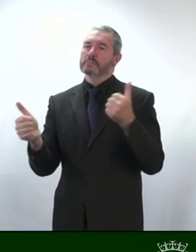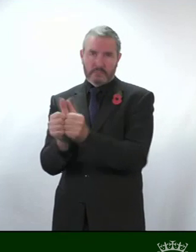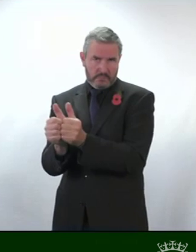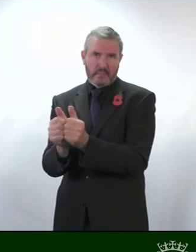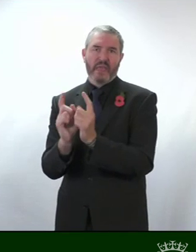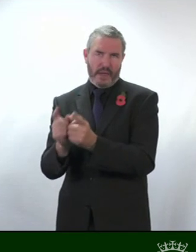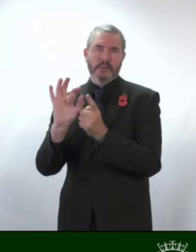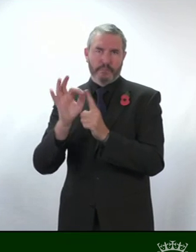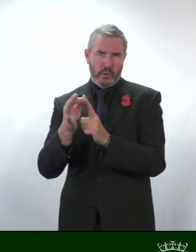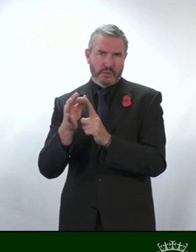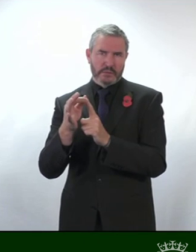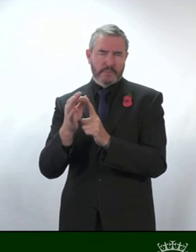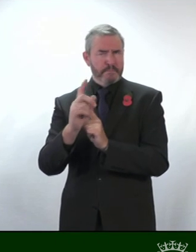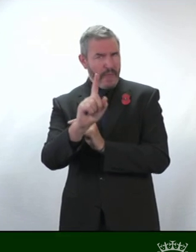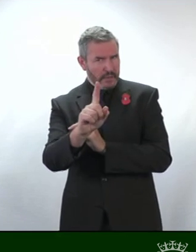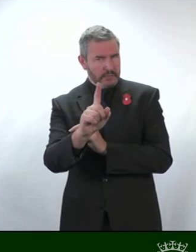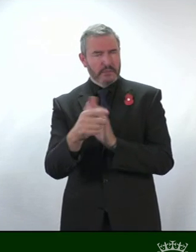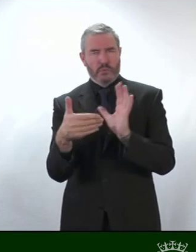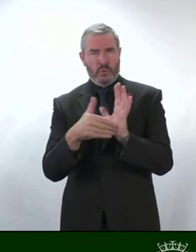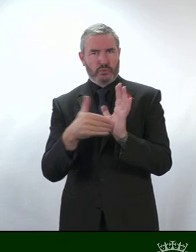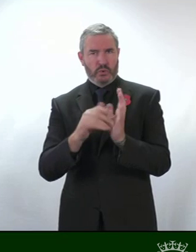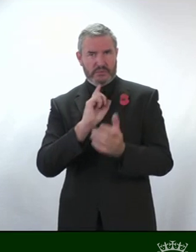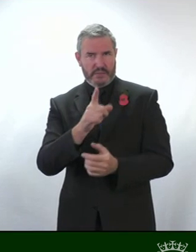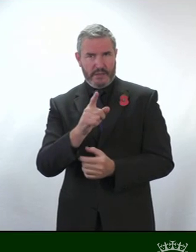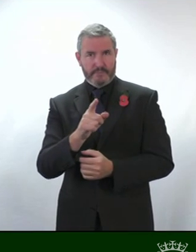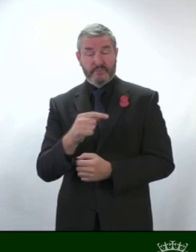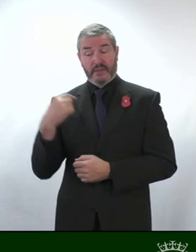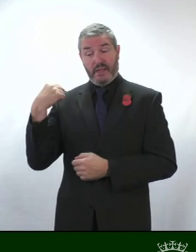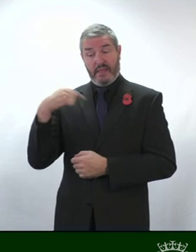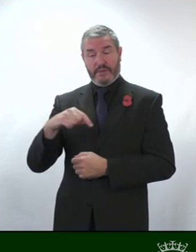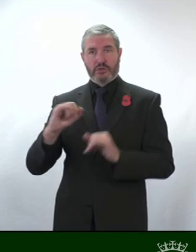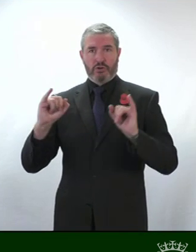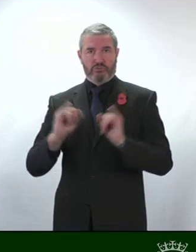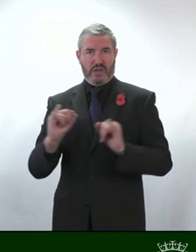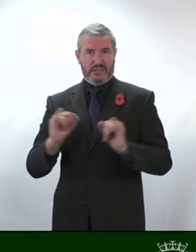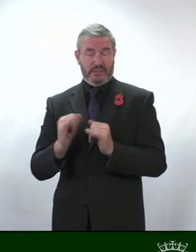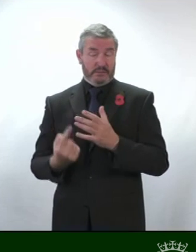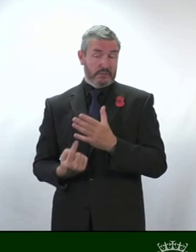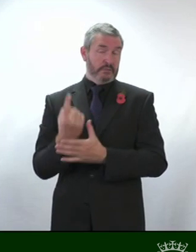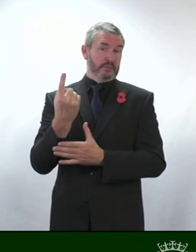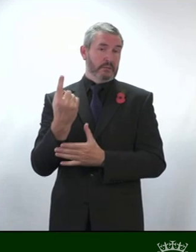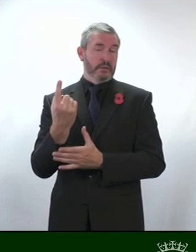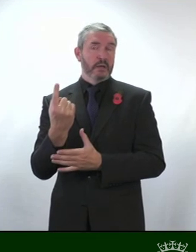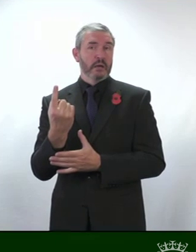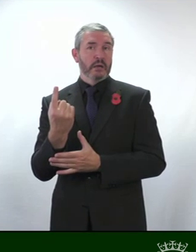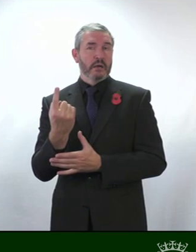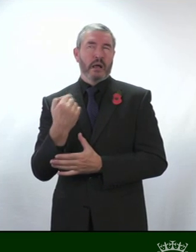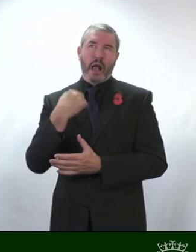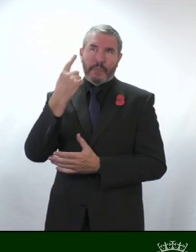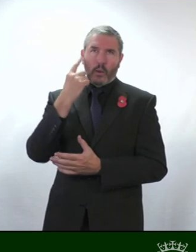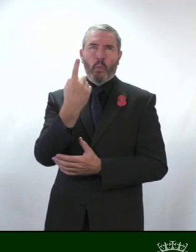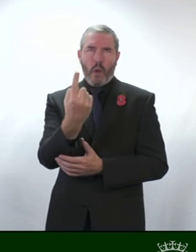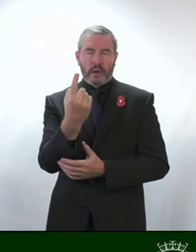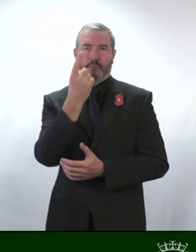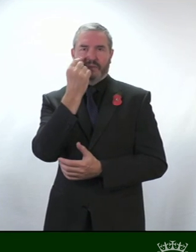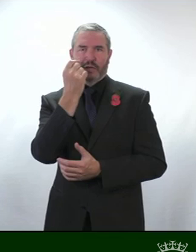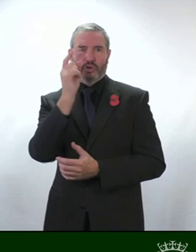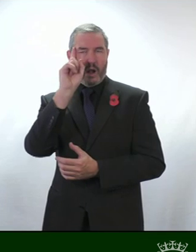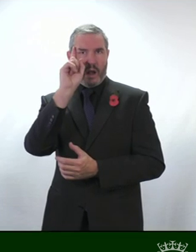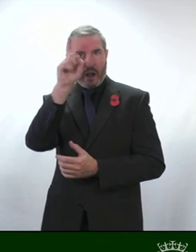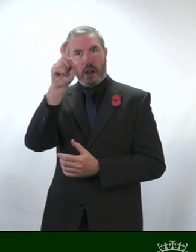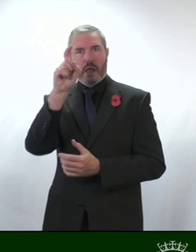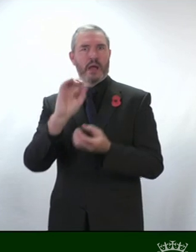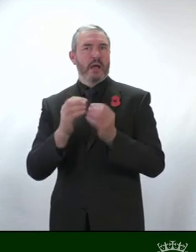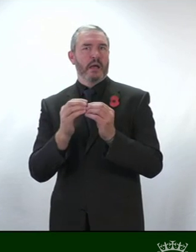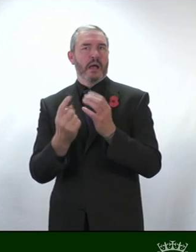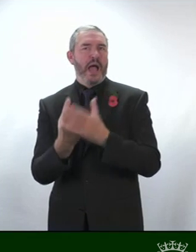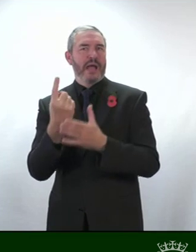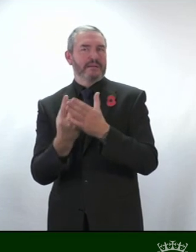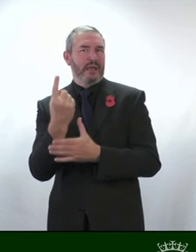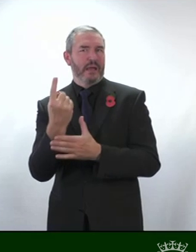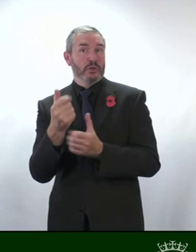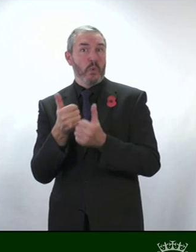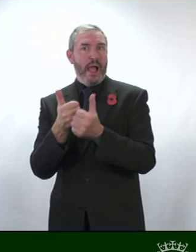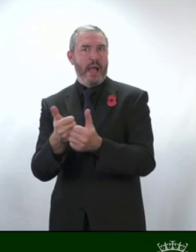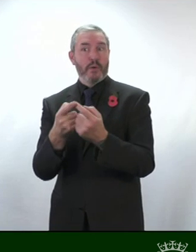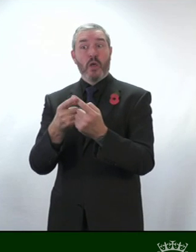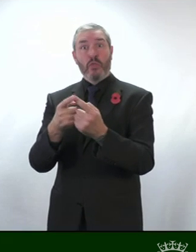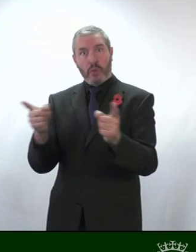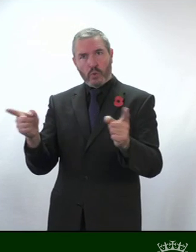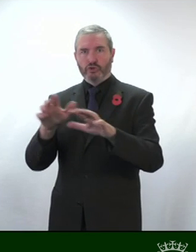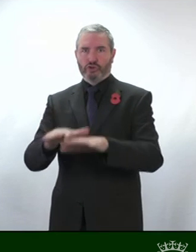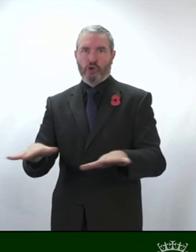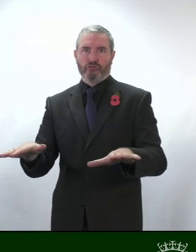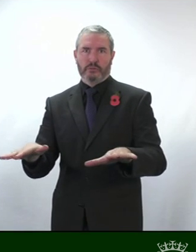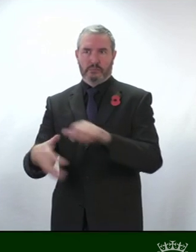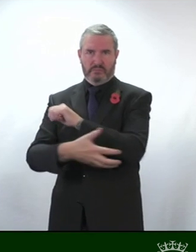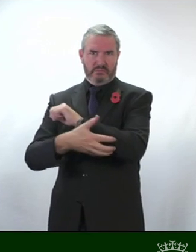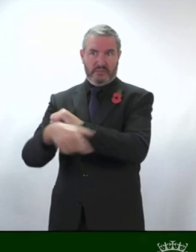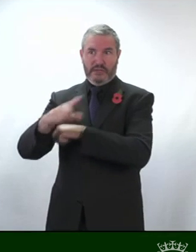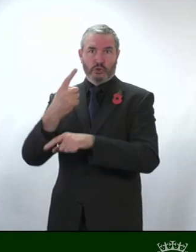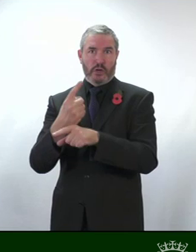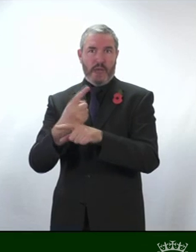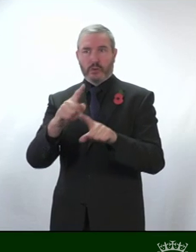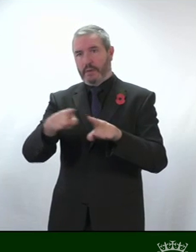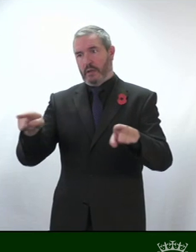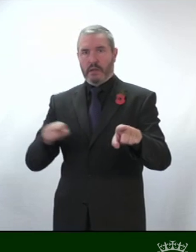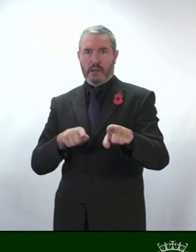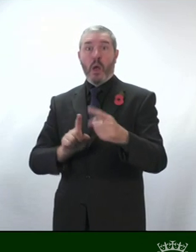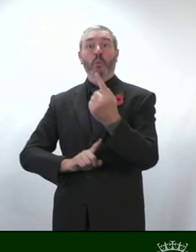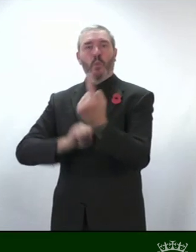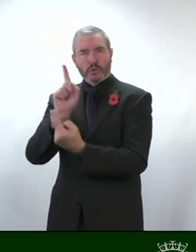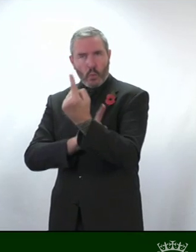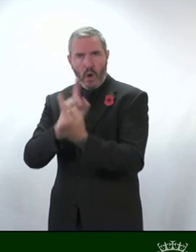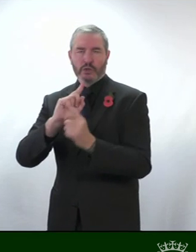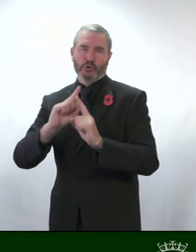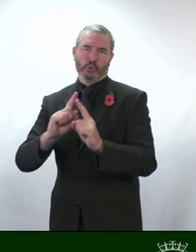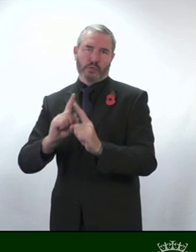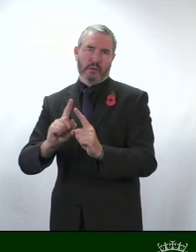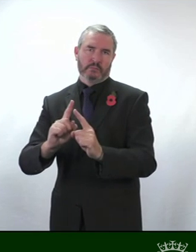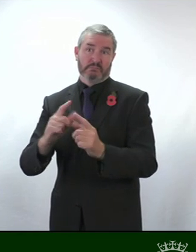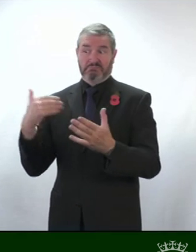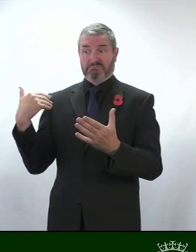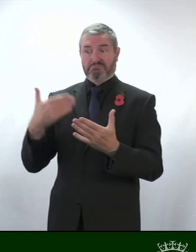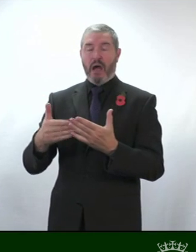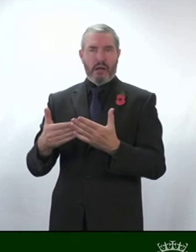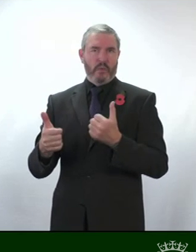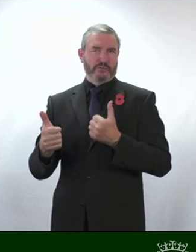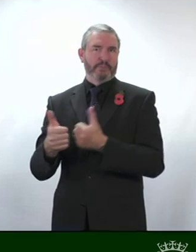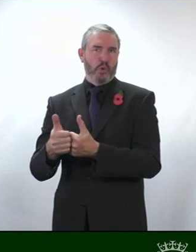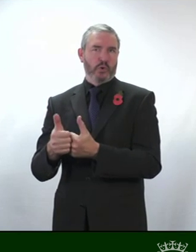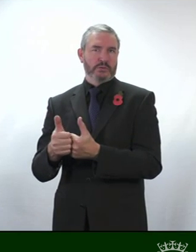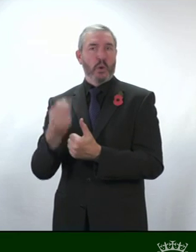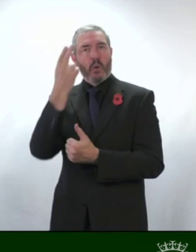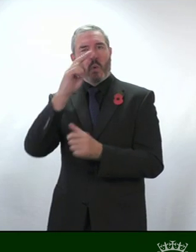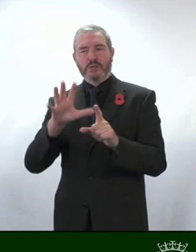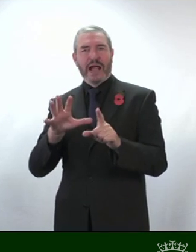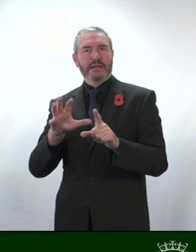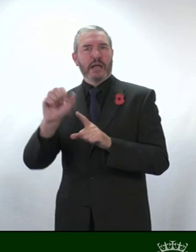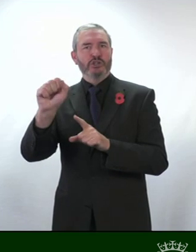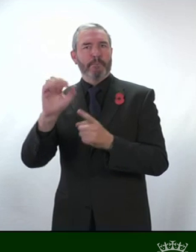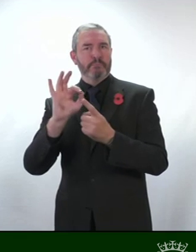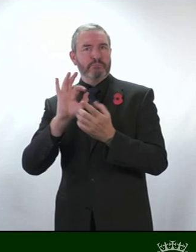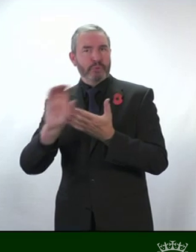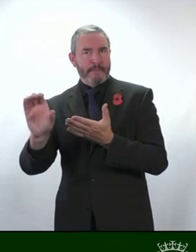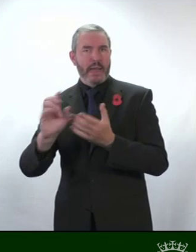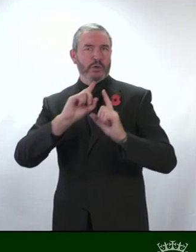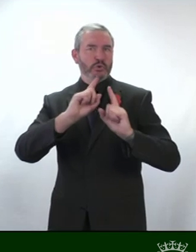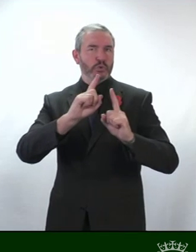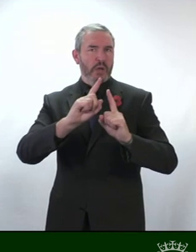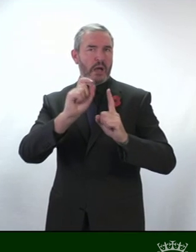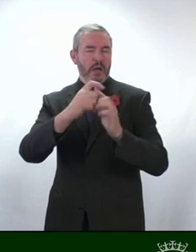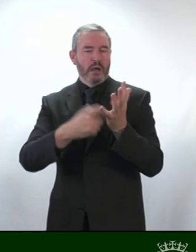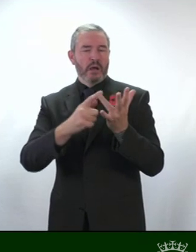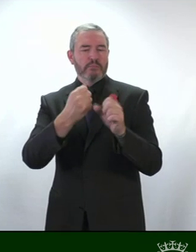Out of this crisis has come at least one potentially innovative idea that can really help exactly the types of pupils he is talking about: one-on-one tutoring of the kind that we have been able to support with our catch-up premiums and our national tutoring programme.